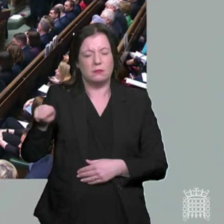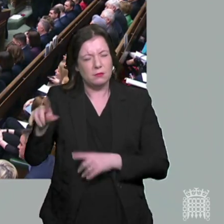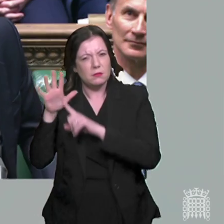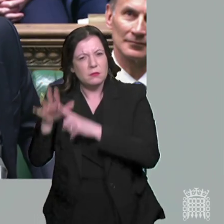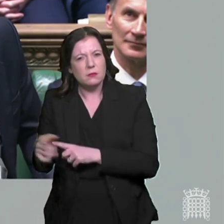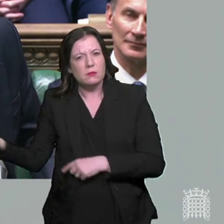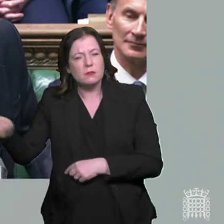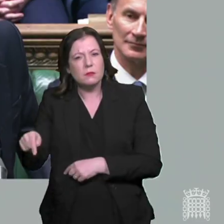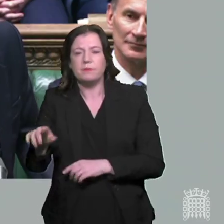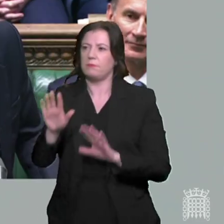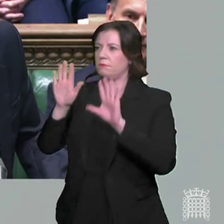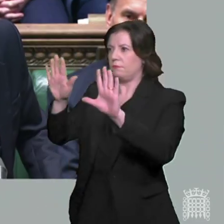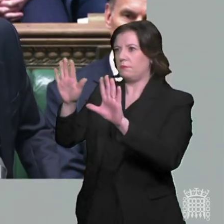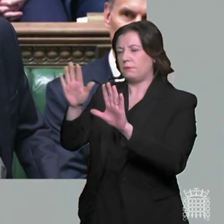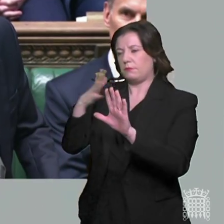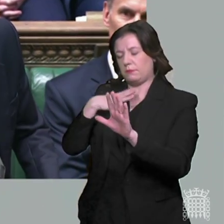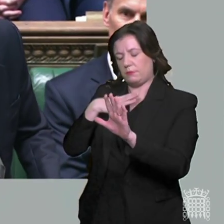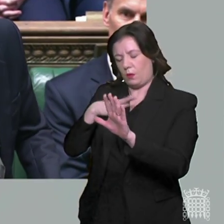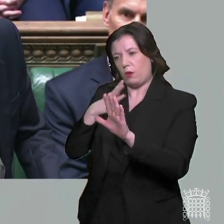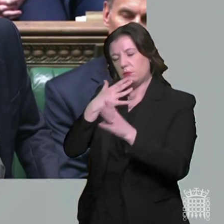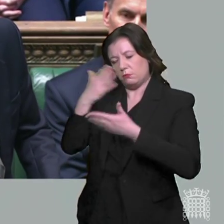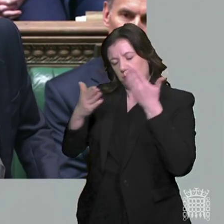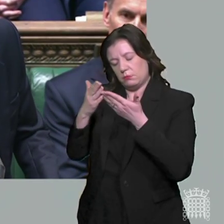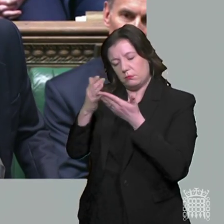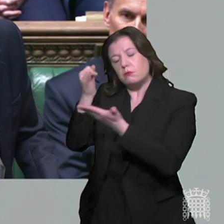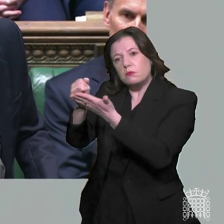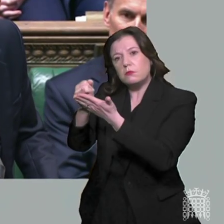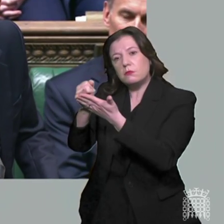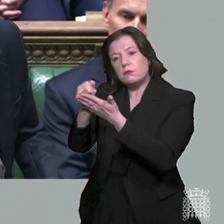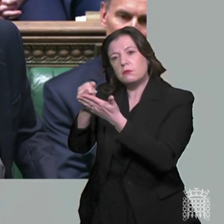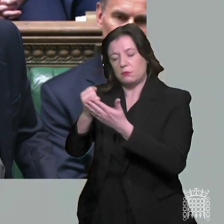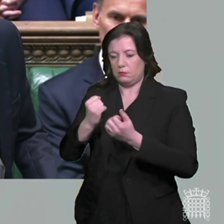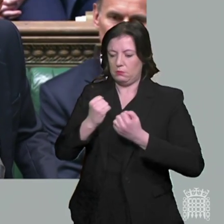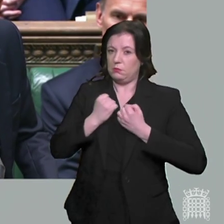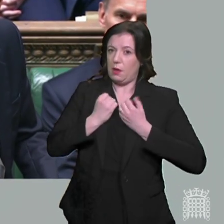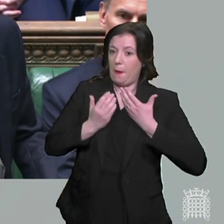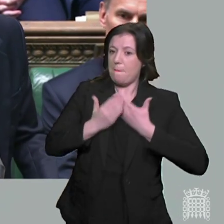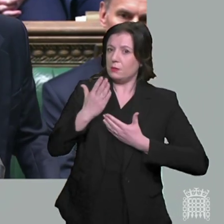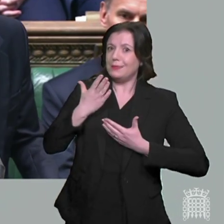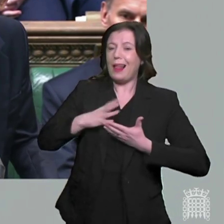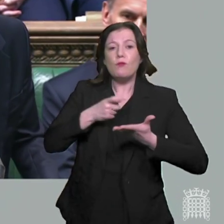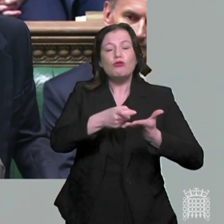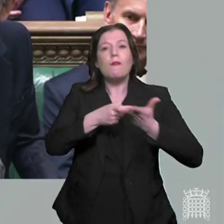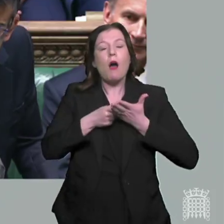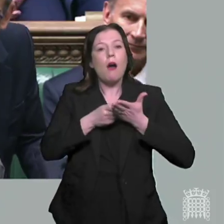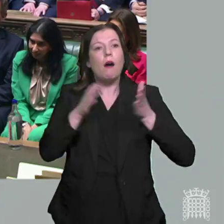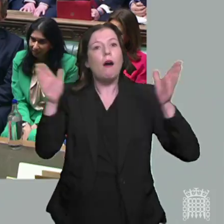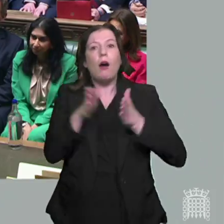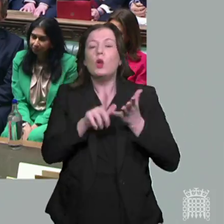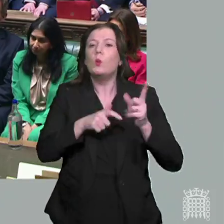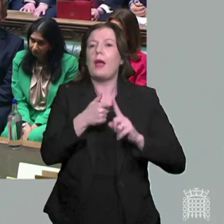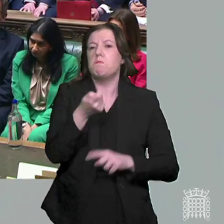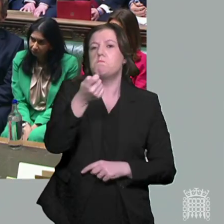Just to correct the honourable Lady, it is now a minority of people in our modern slavery referral system that are from the UK.